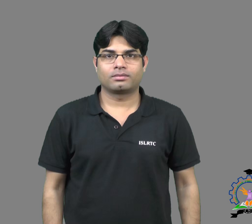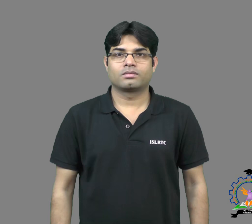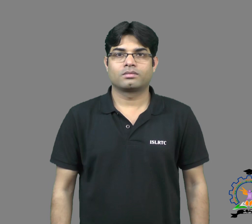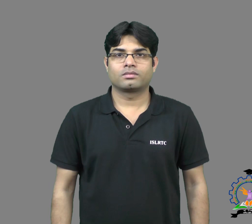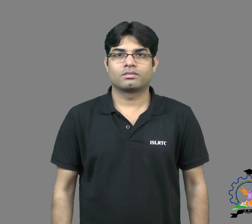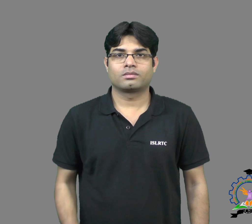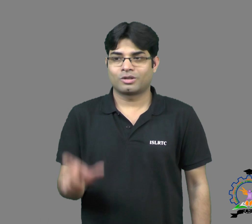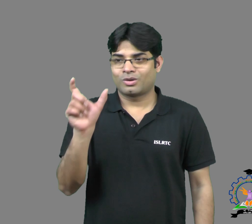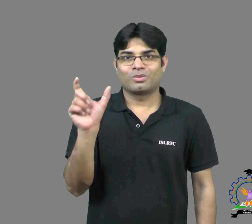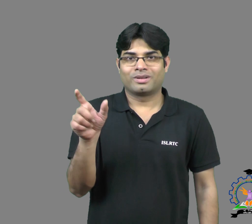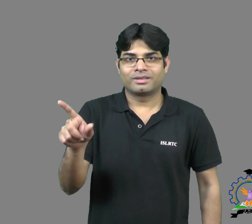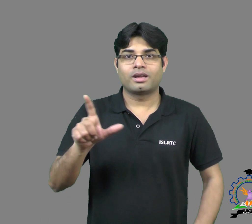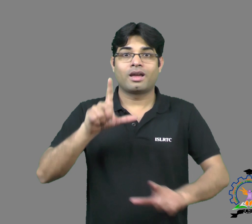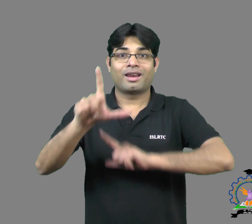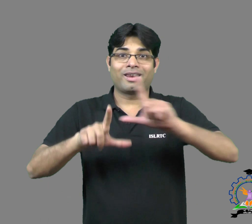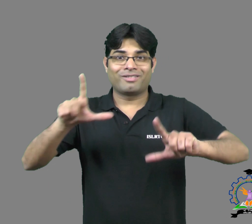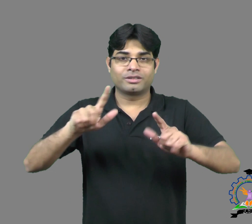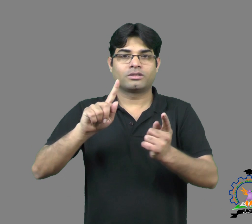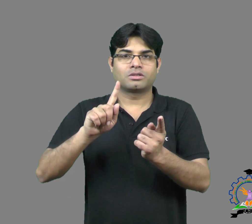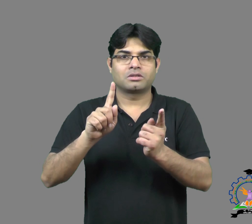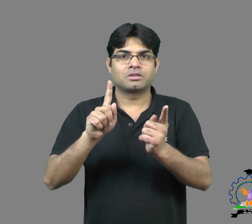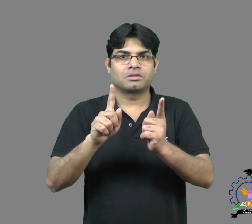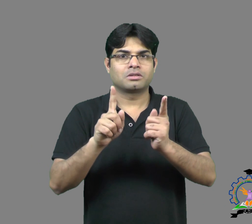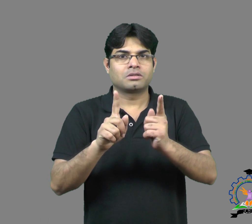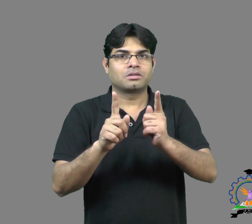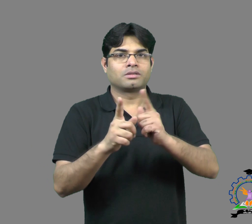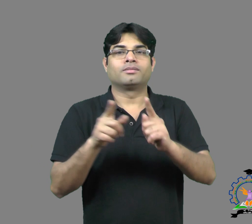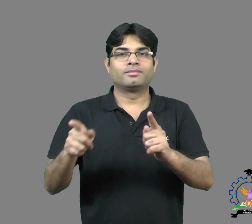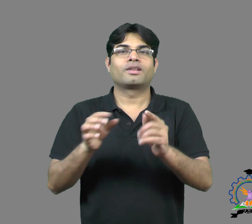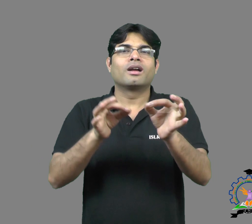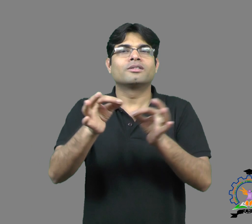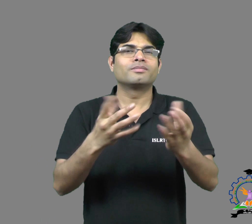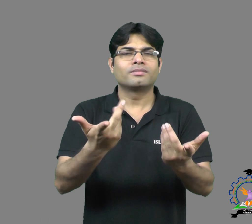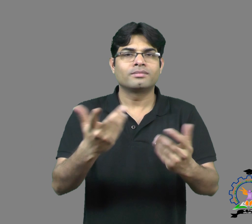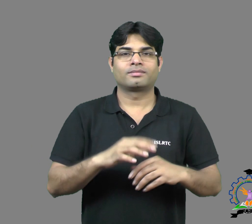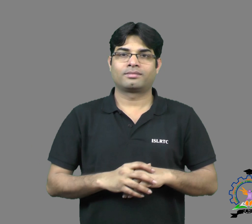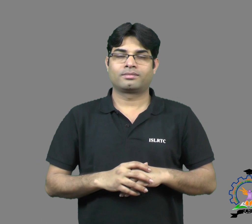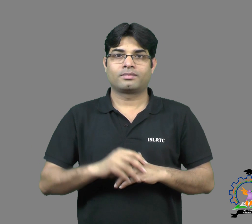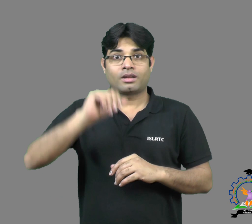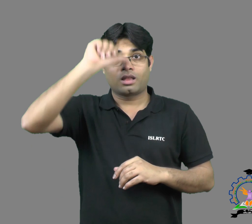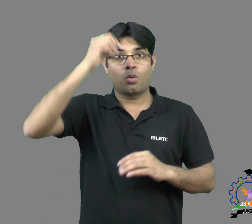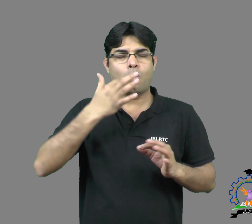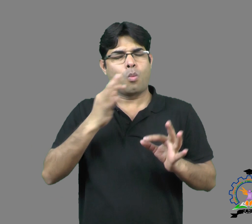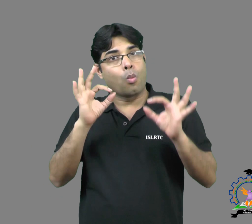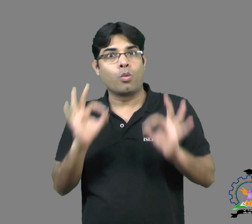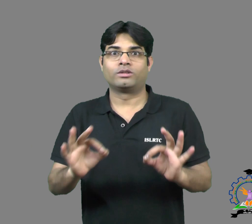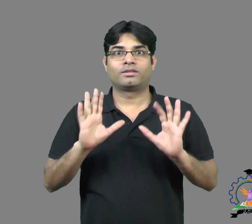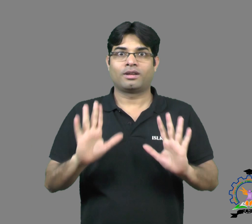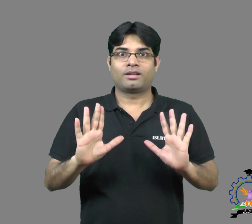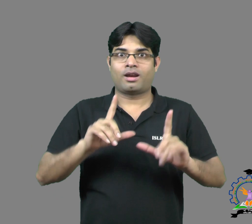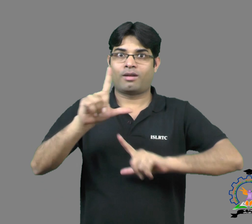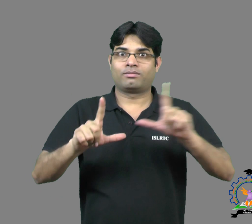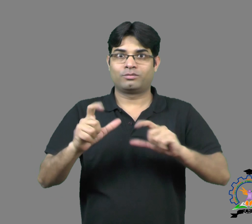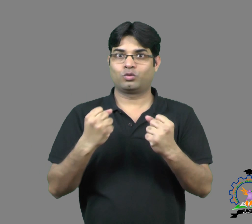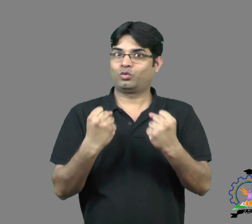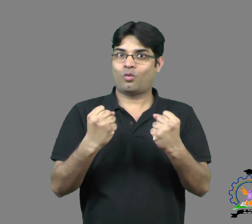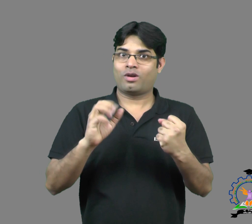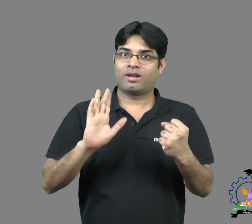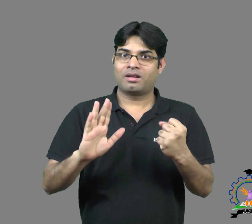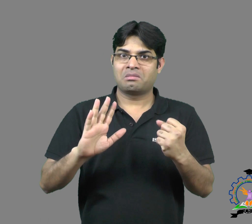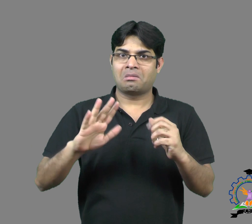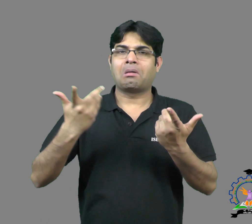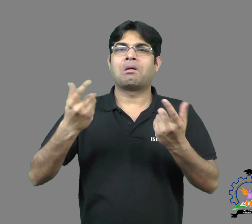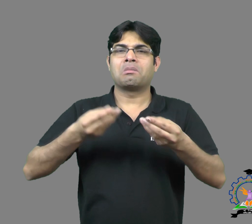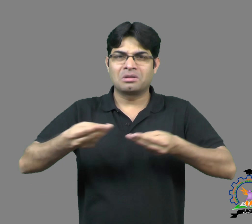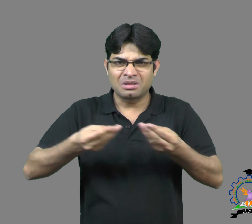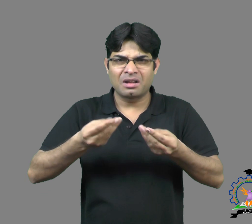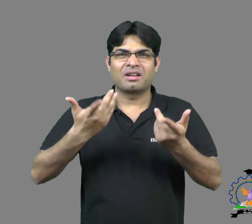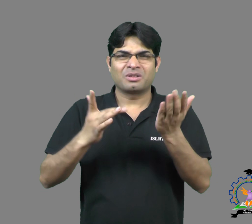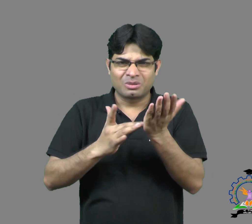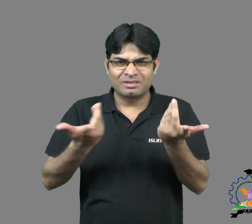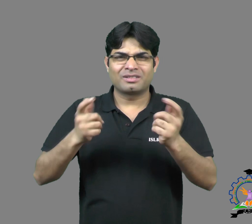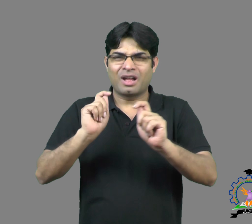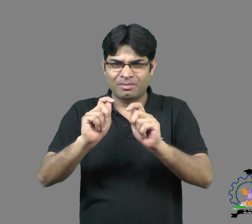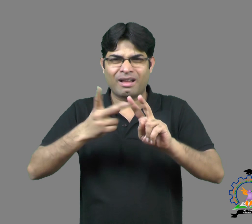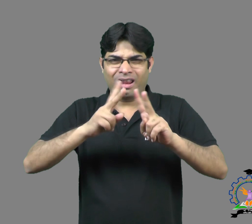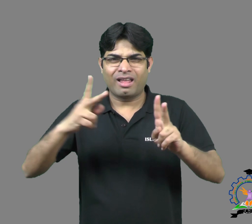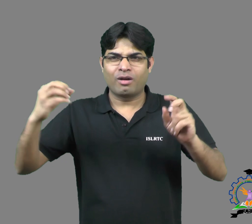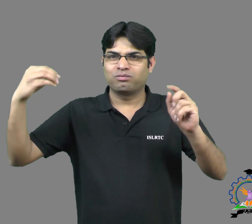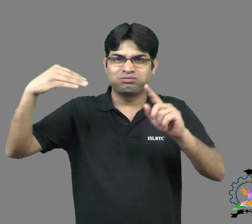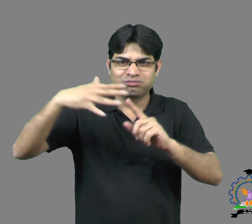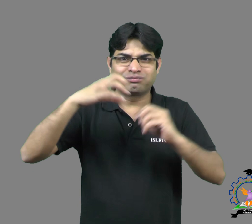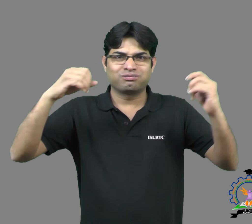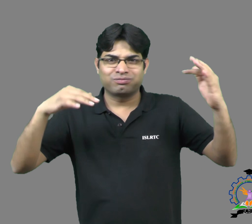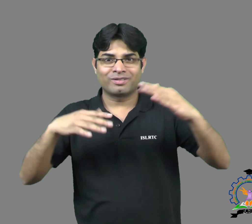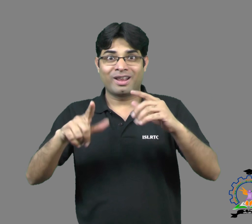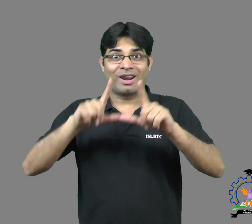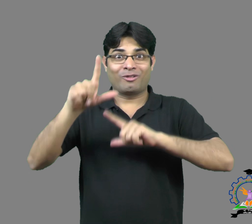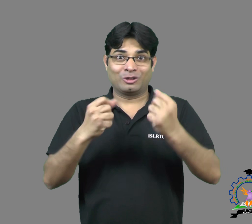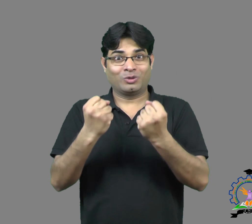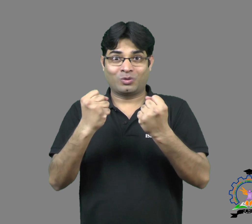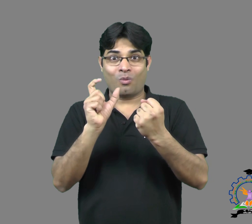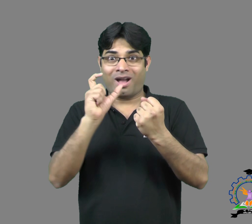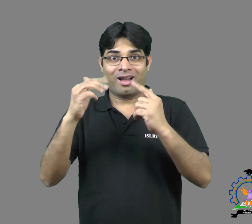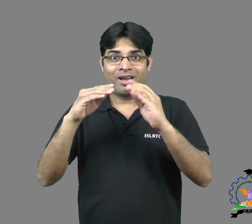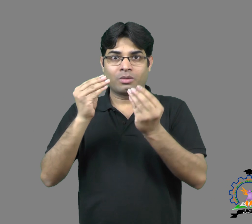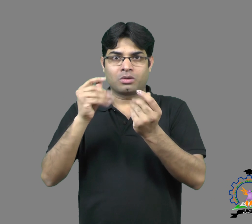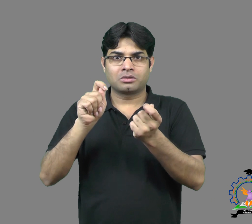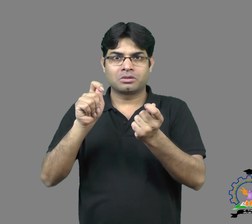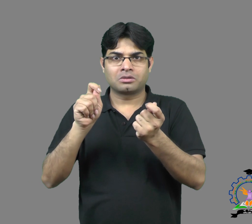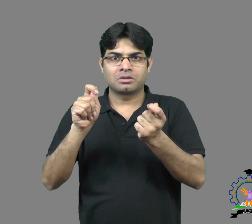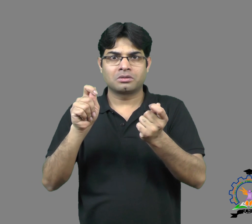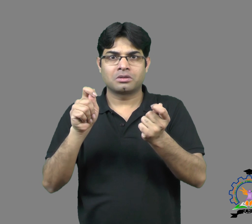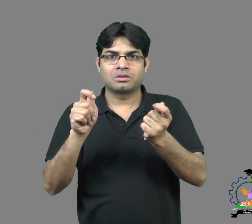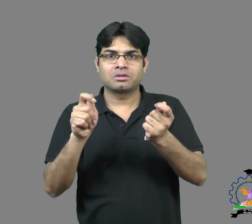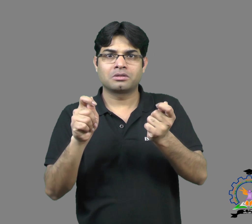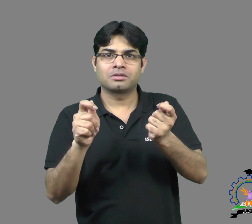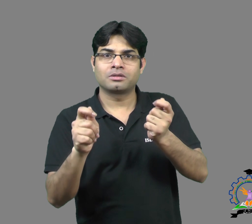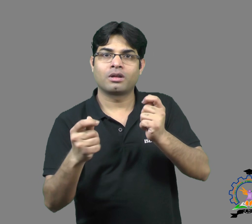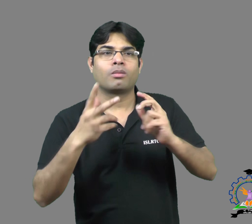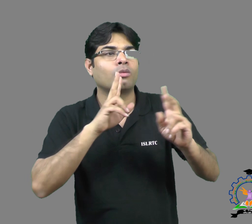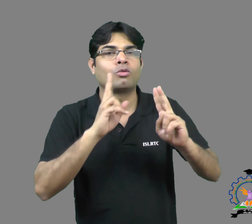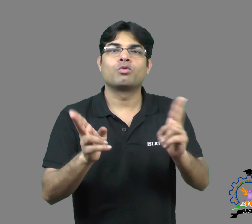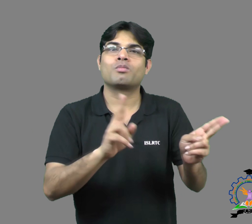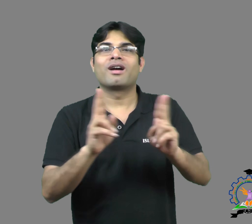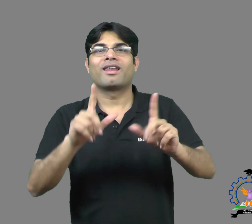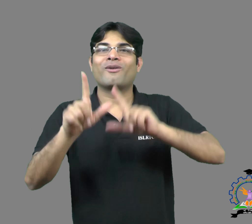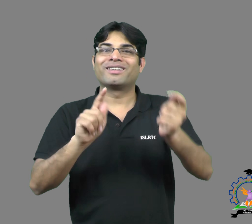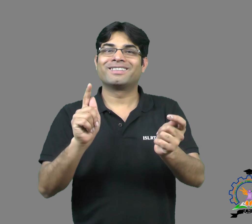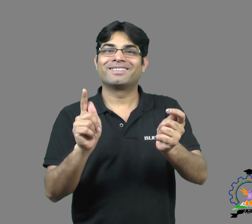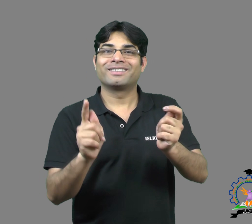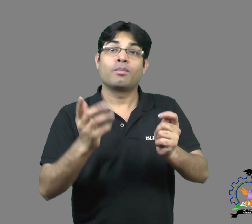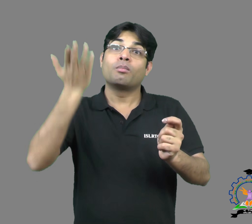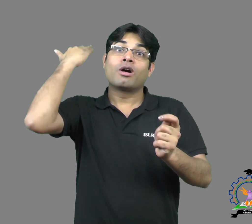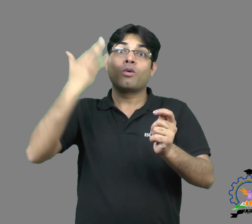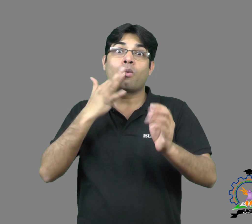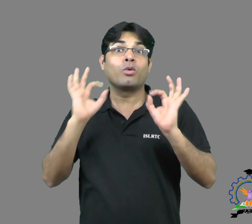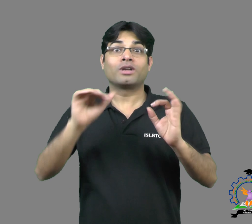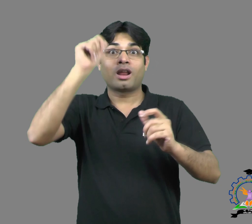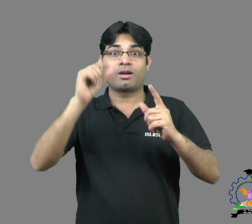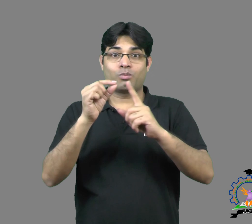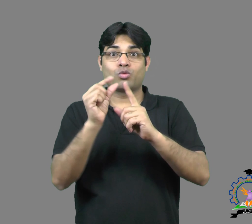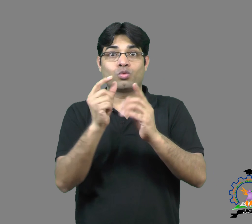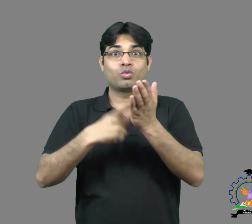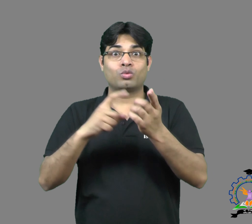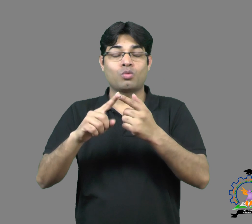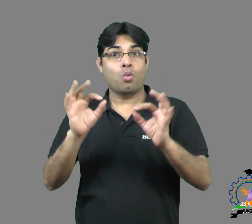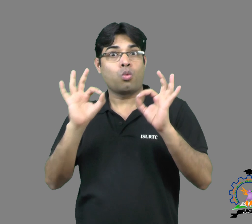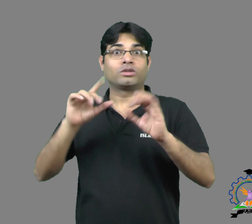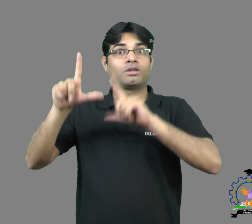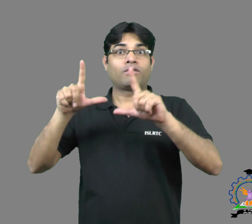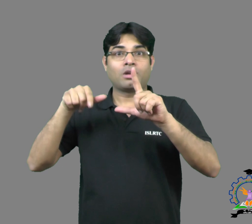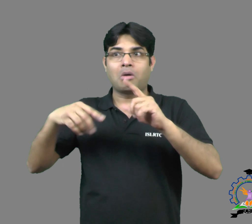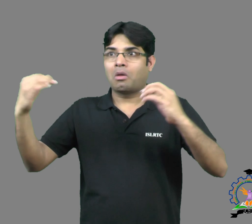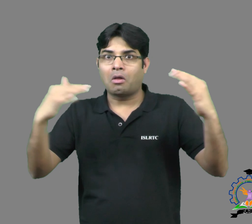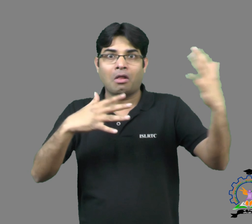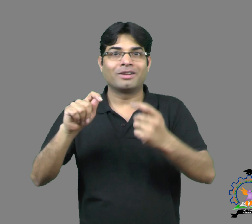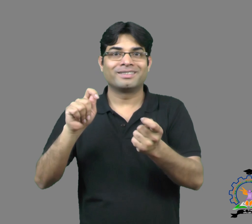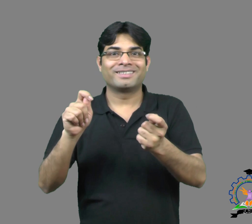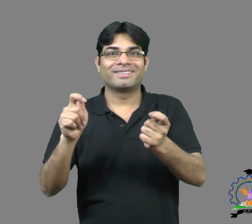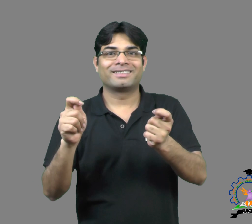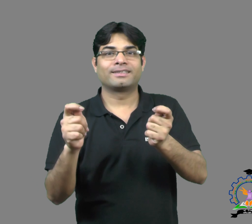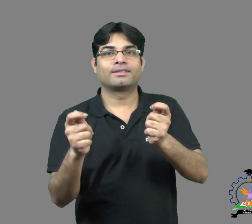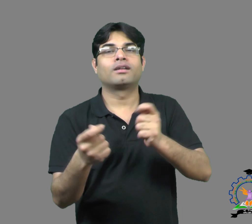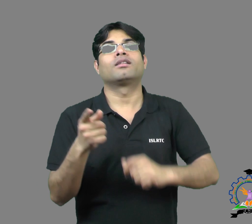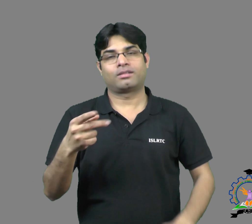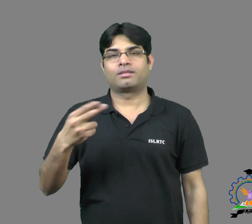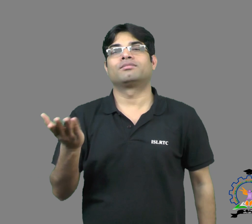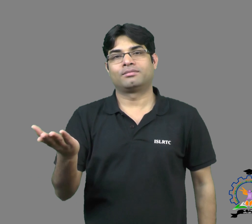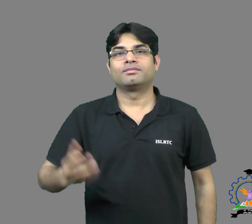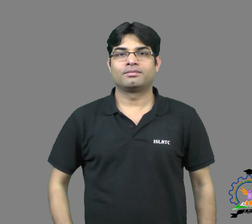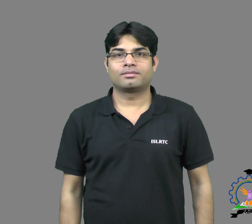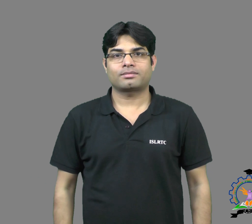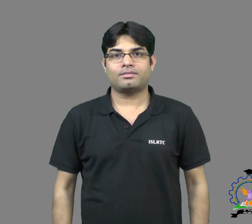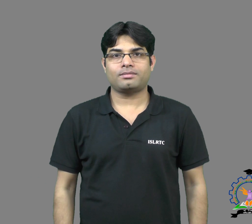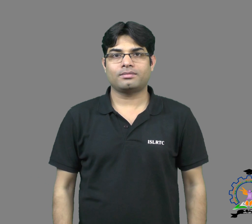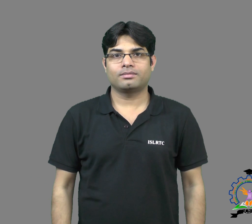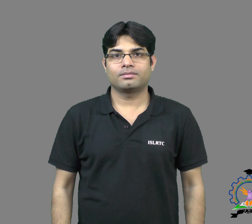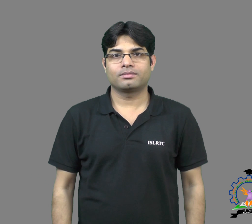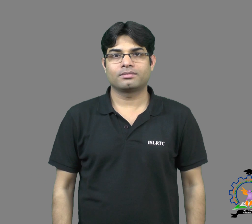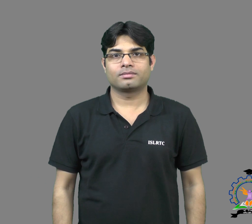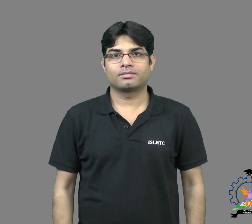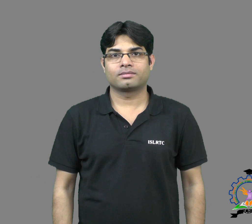Language Change